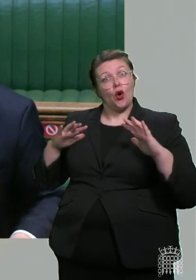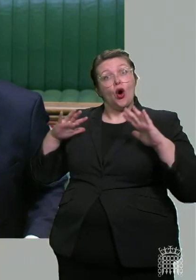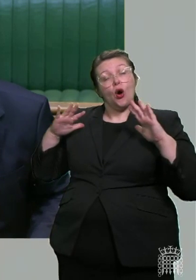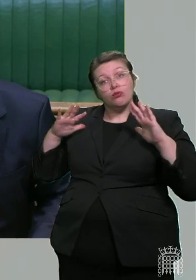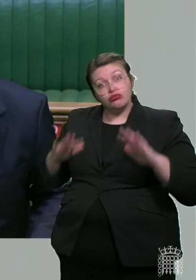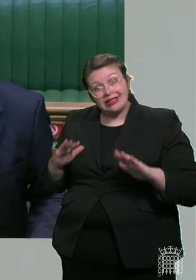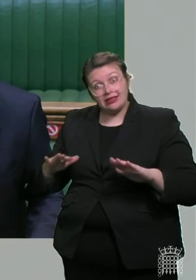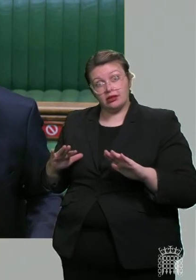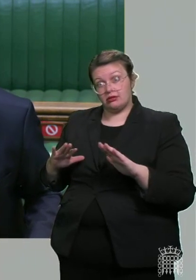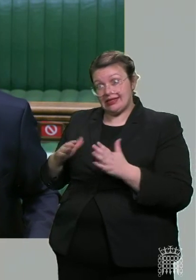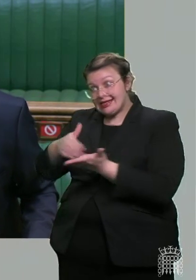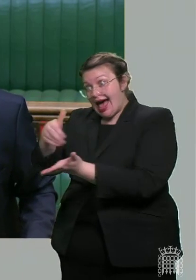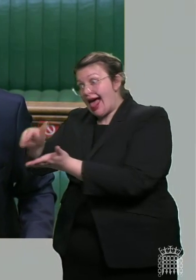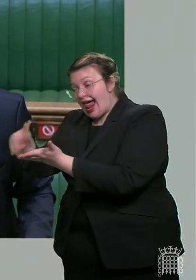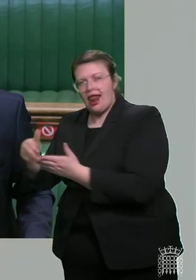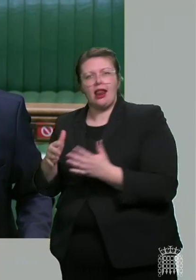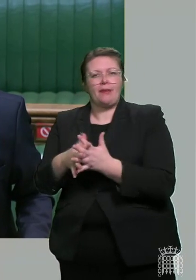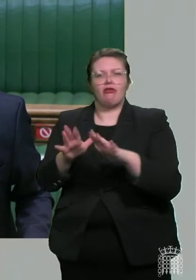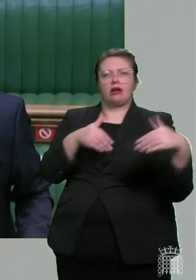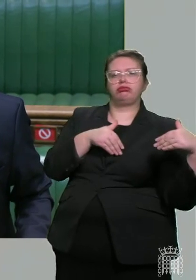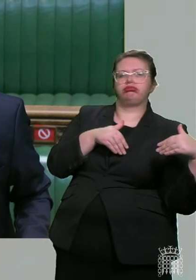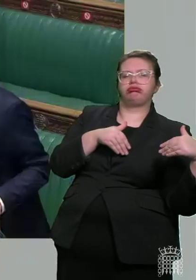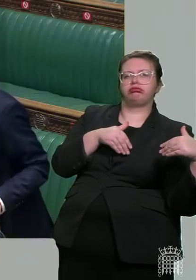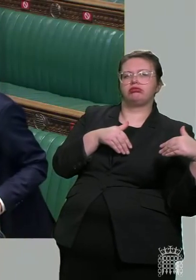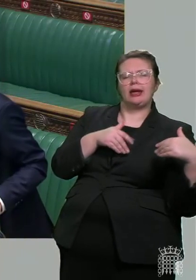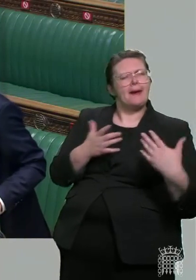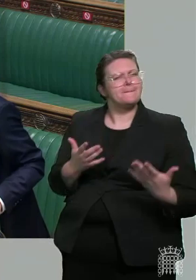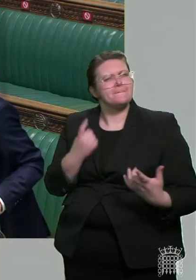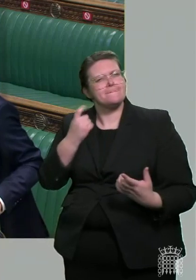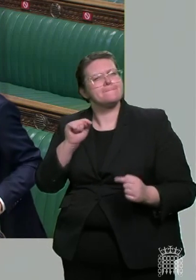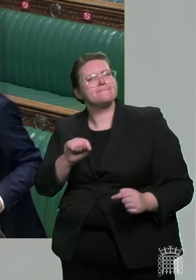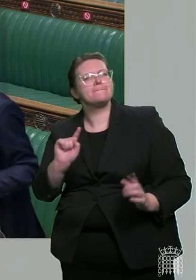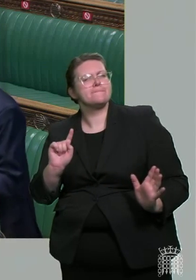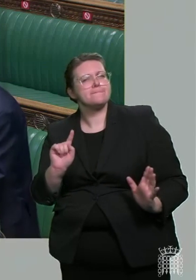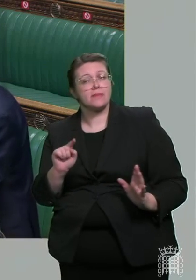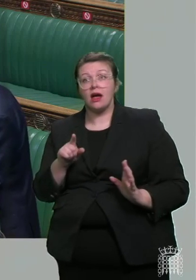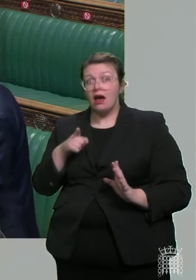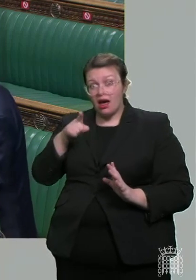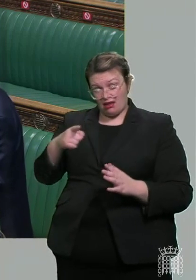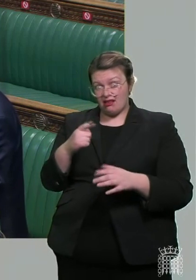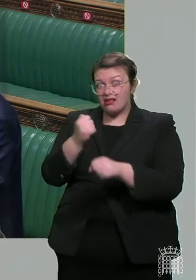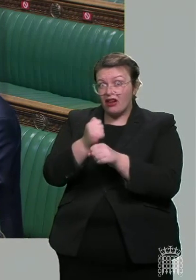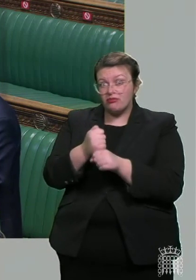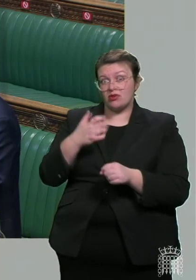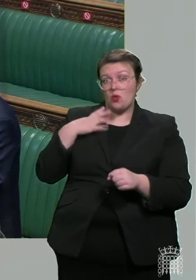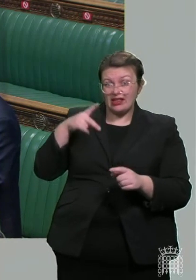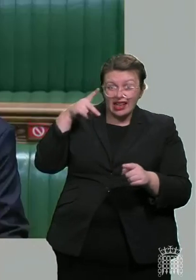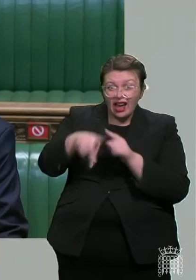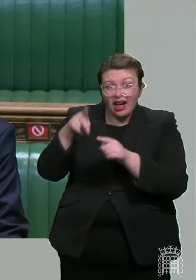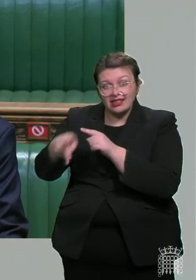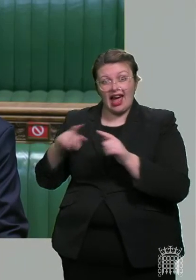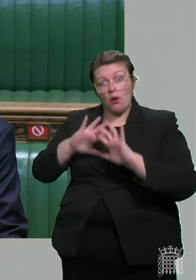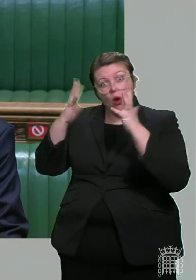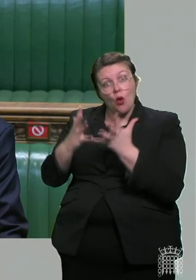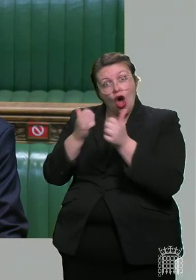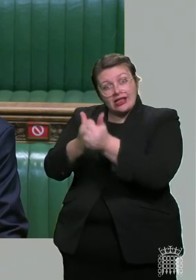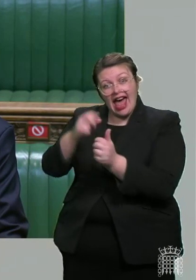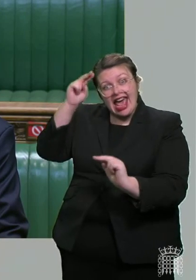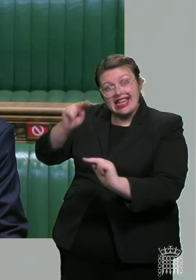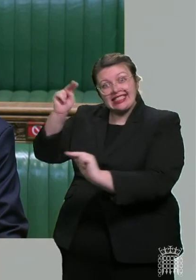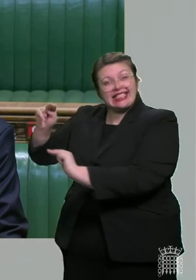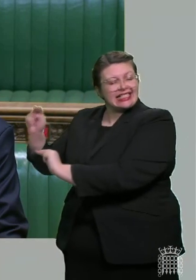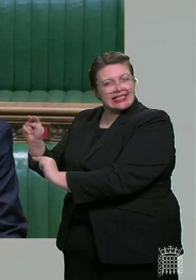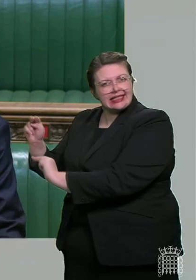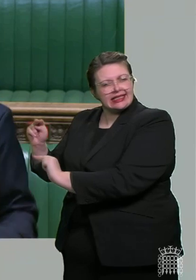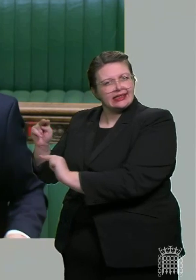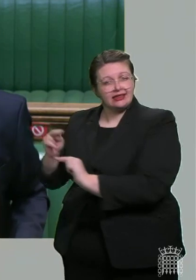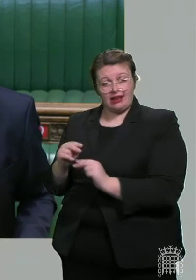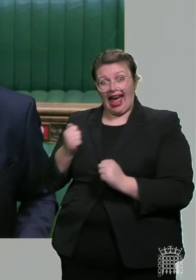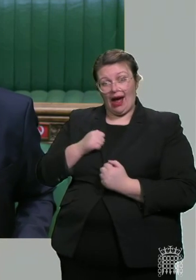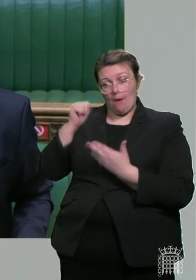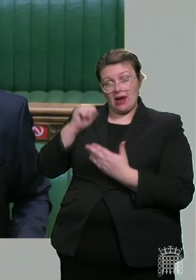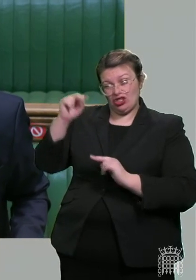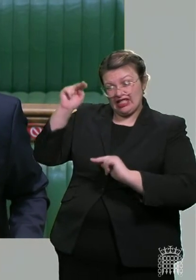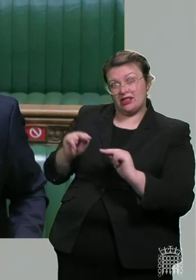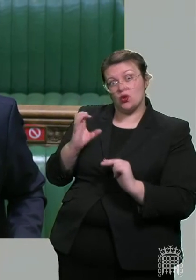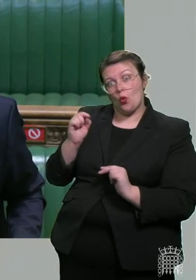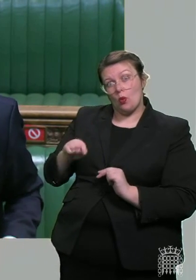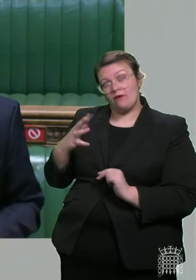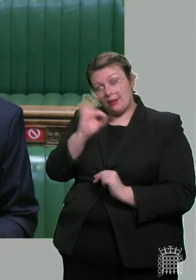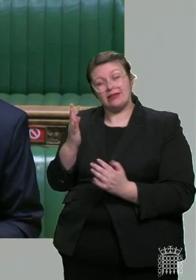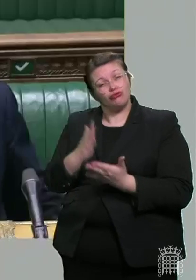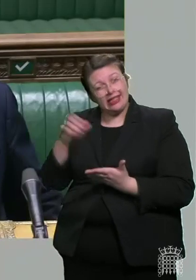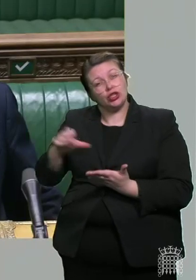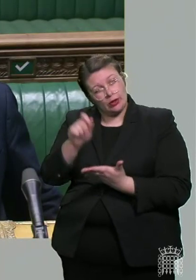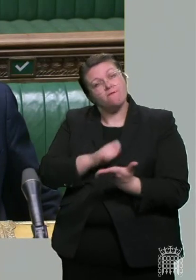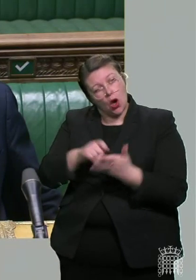If the Prime Minister and Chancellor are so determined to press ahead with their manifesto-breaking cuts to international aid—cutting the budget to 0.5%—they should at least put that to a vote in this House.